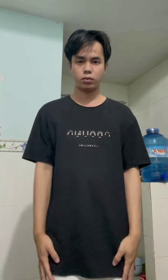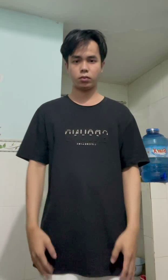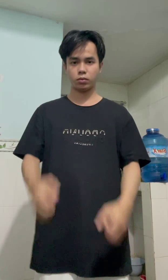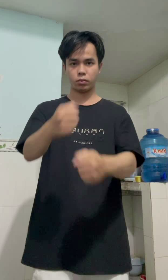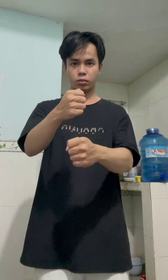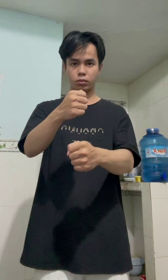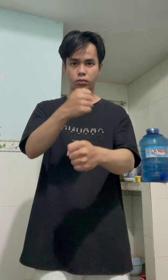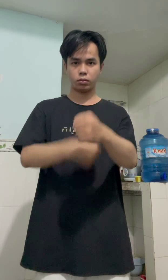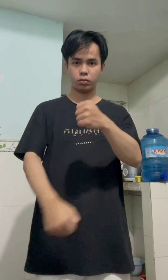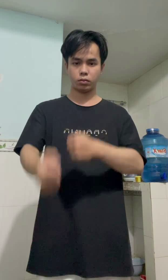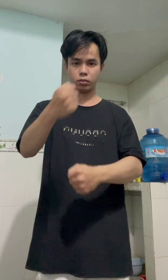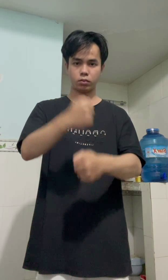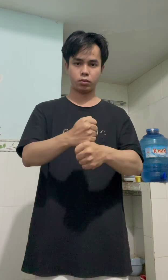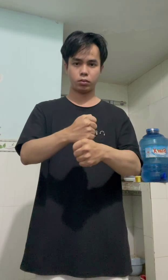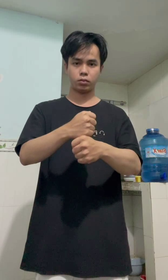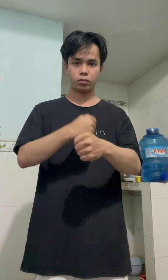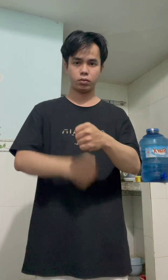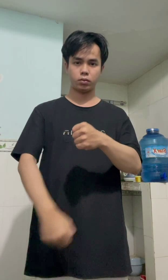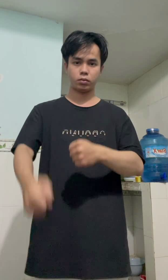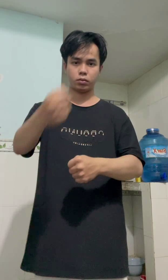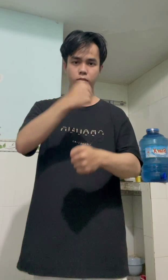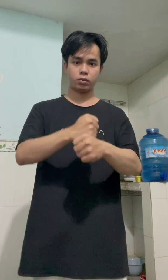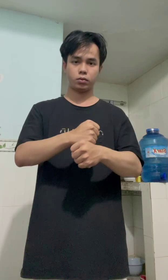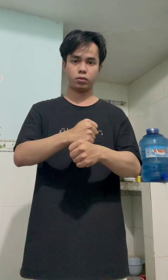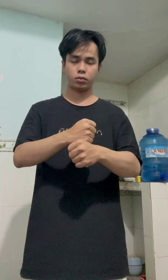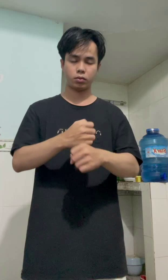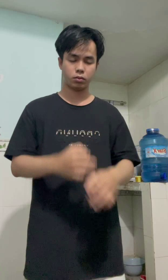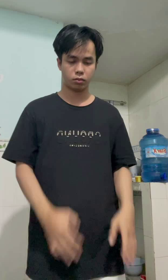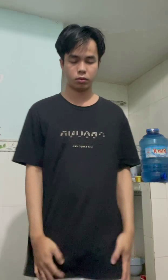quanh nam